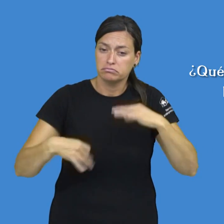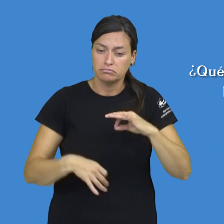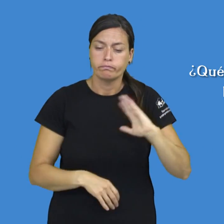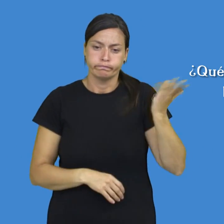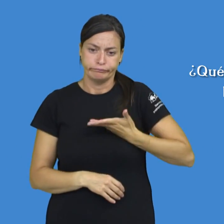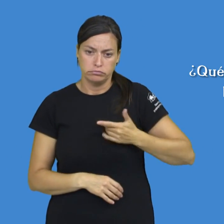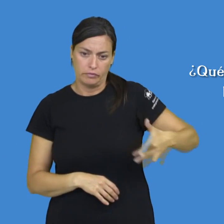afectar